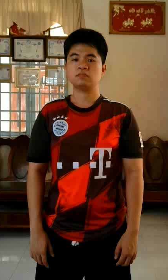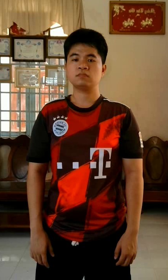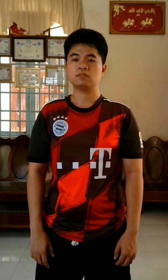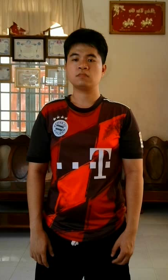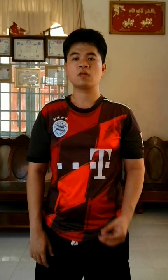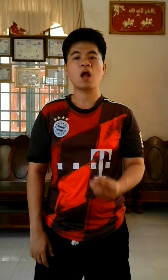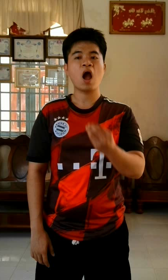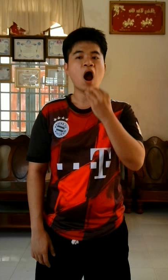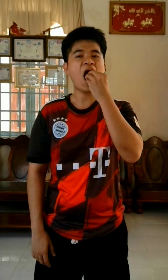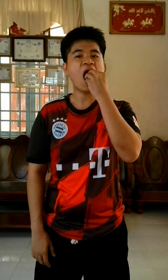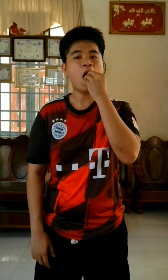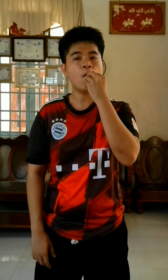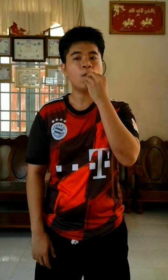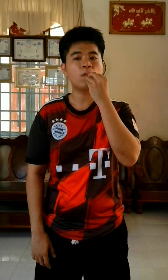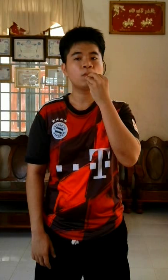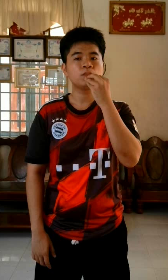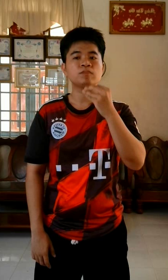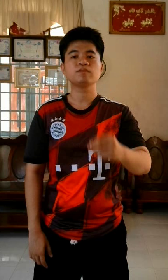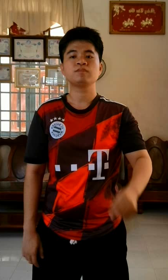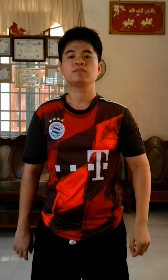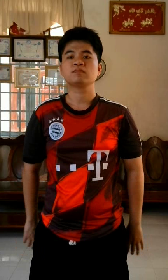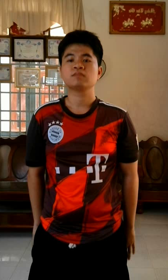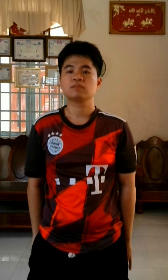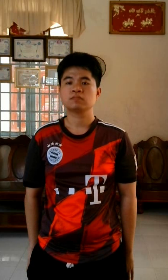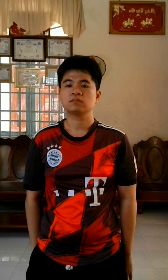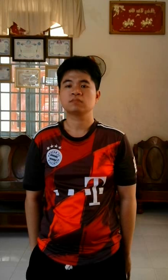an